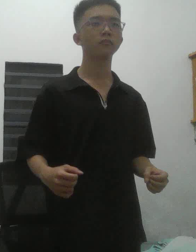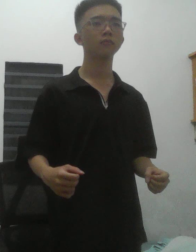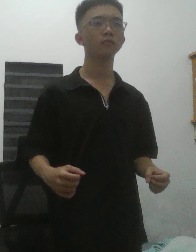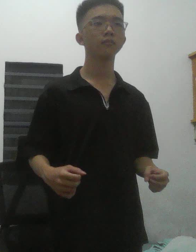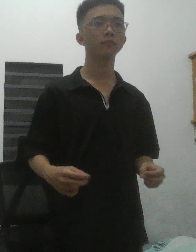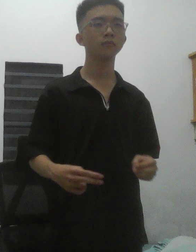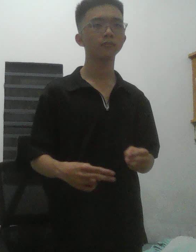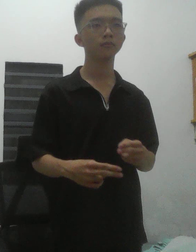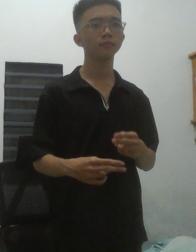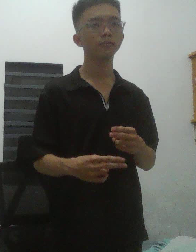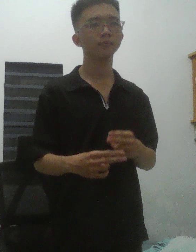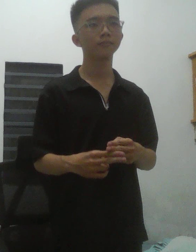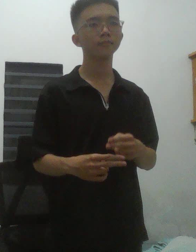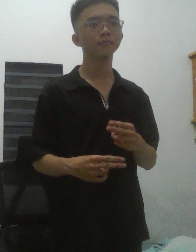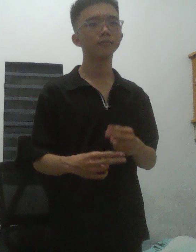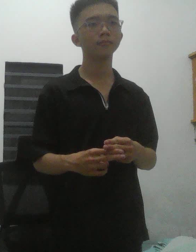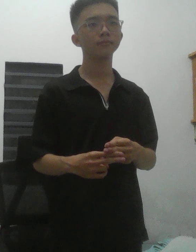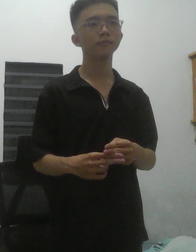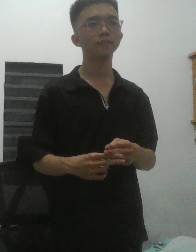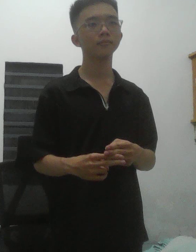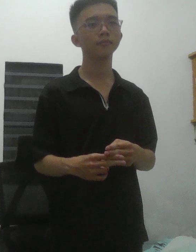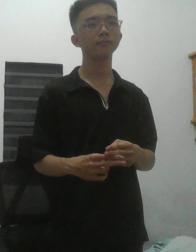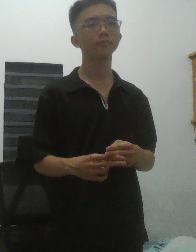ten